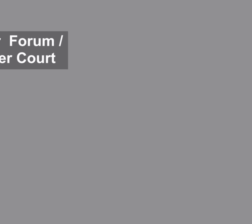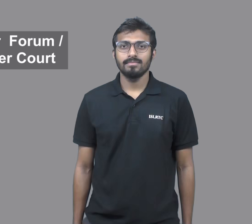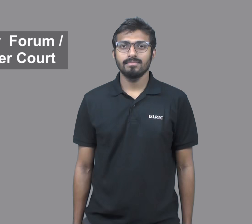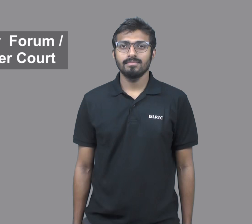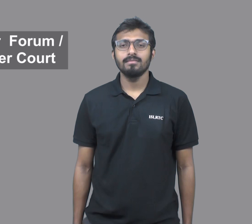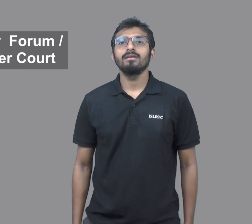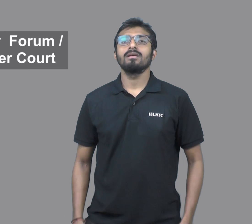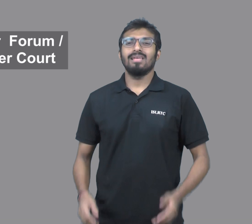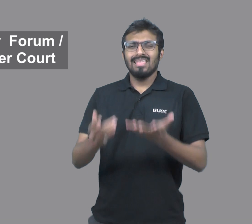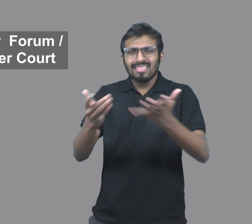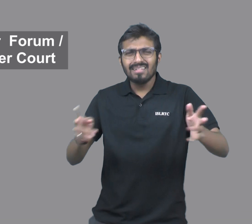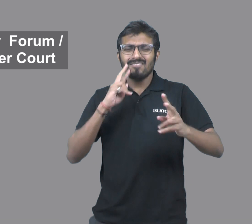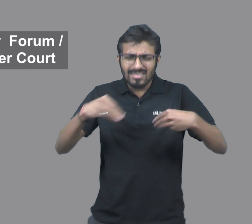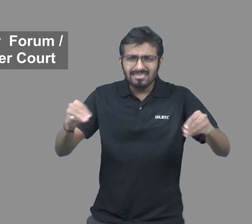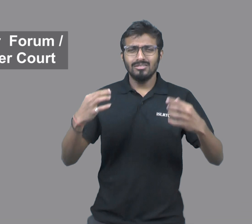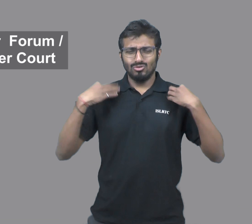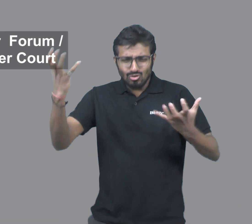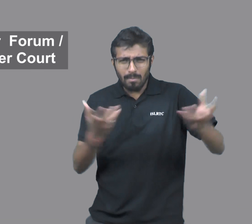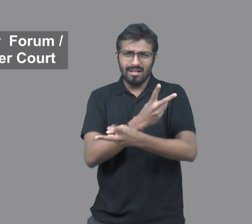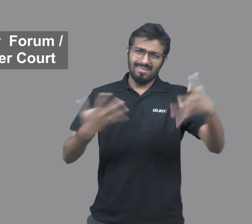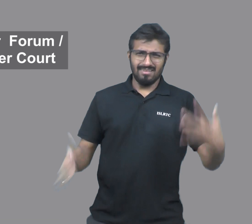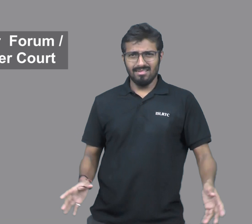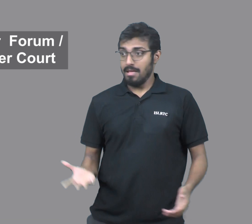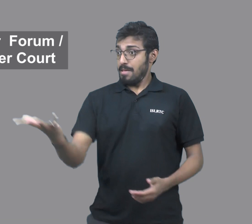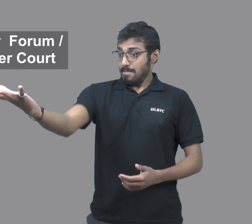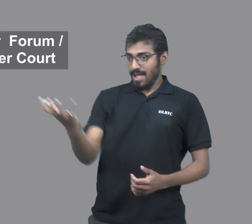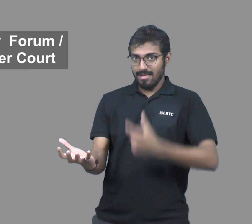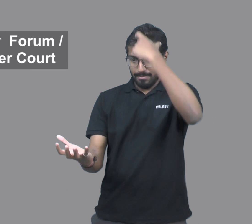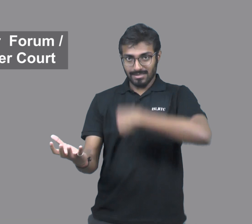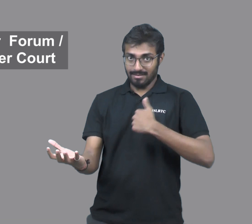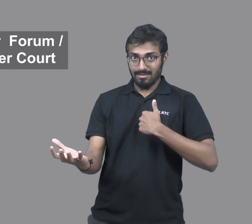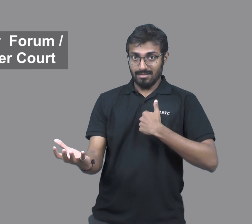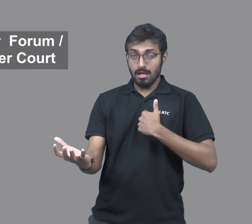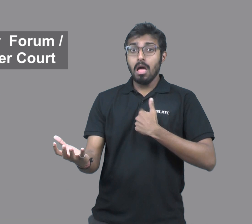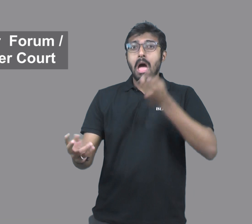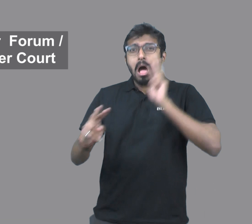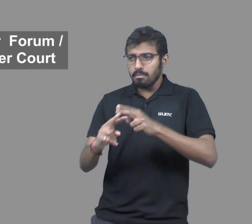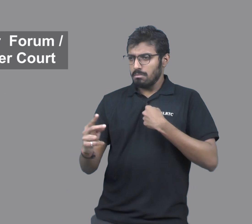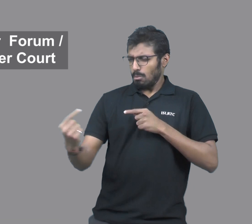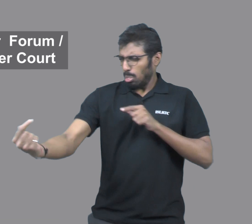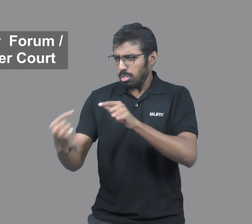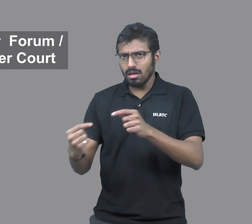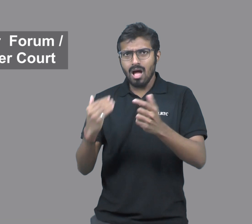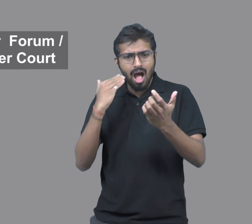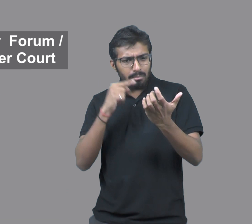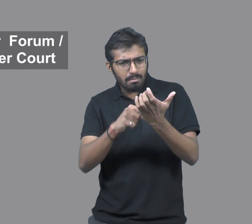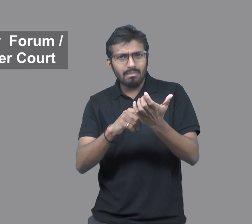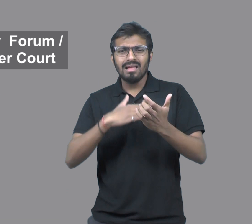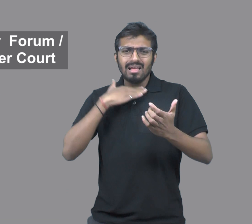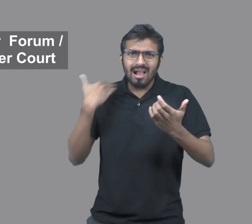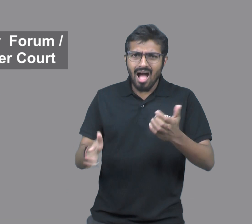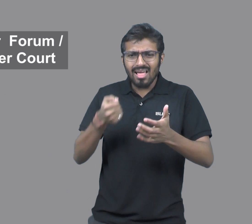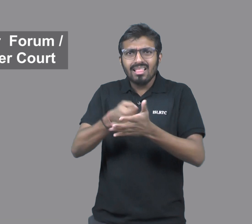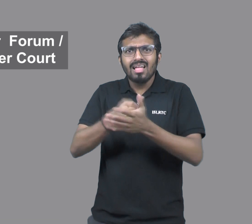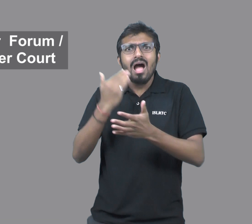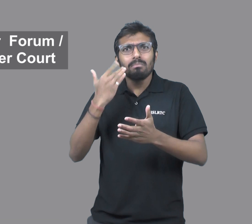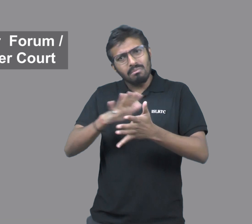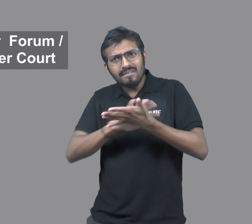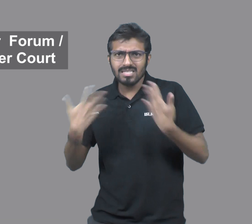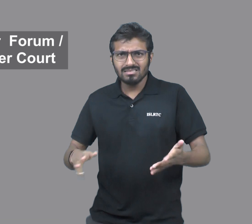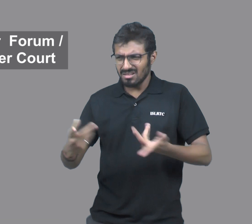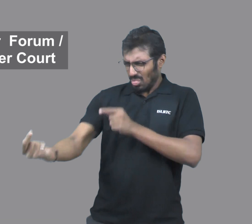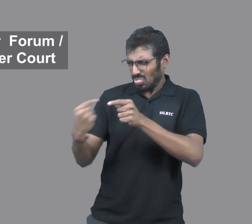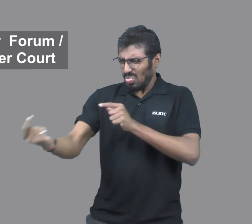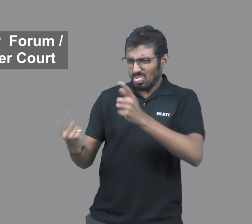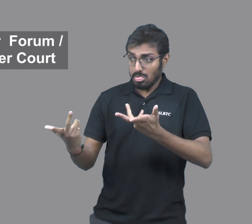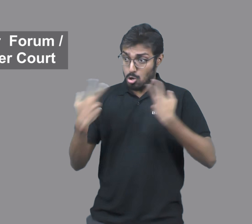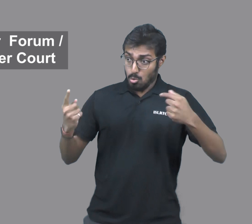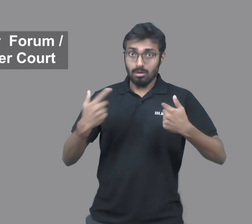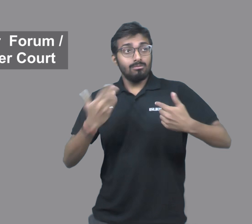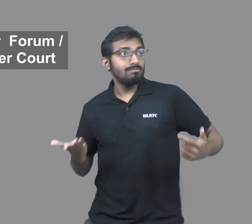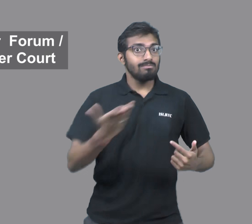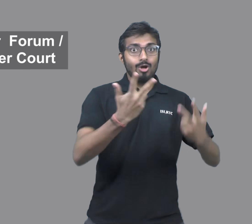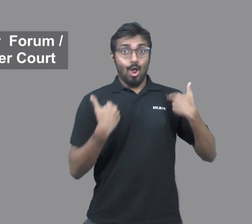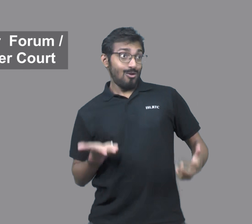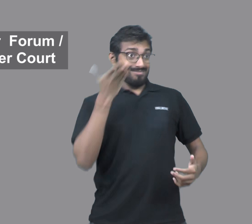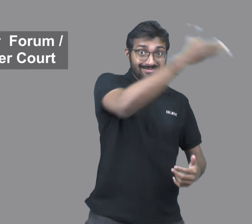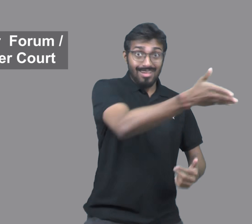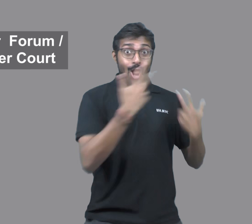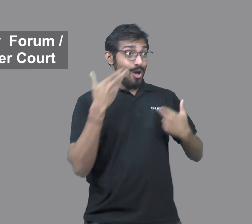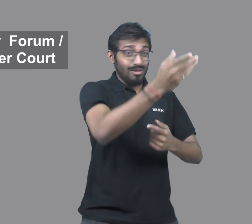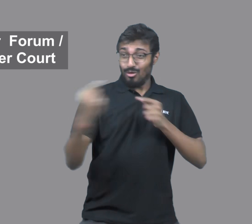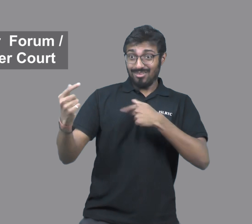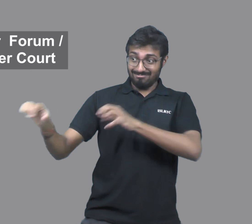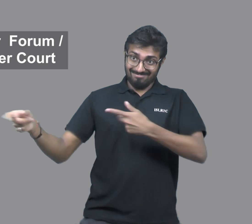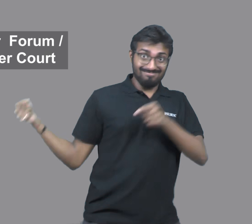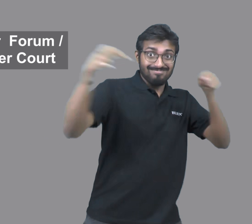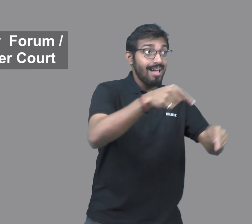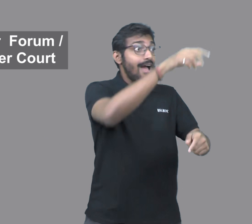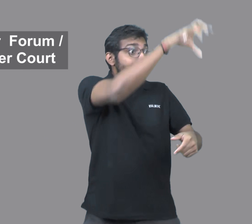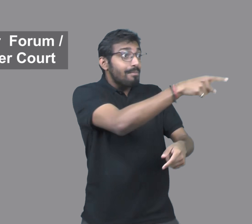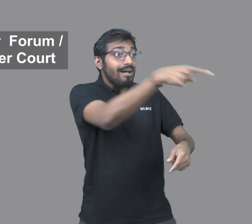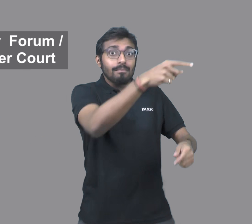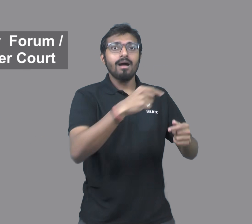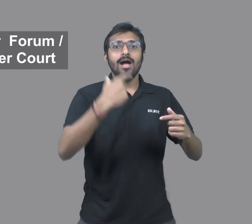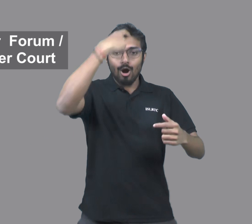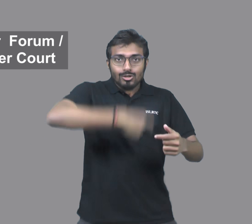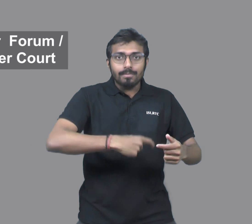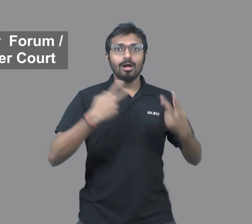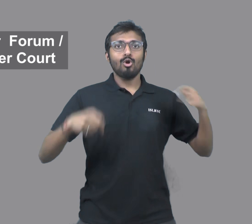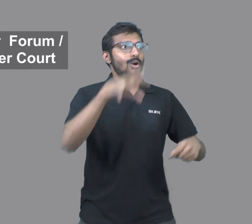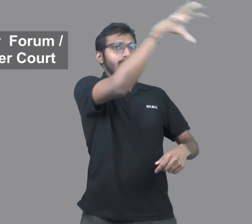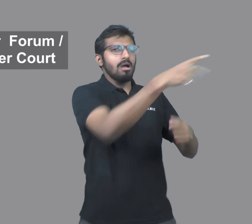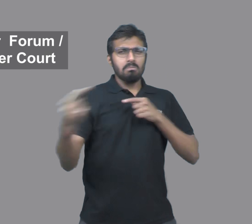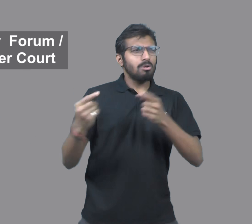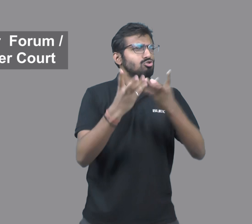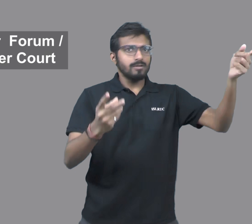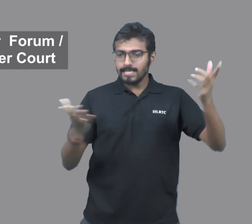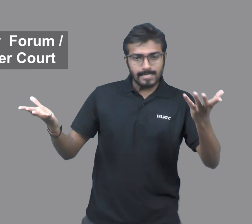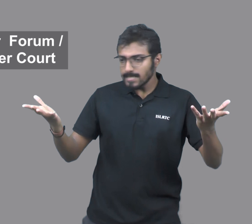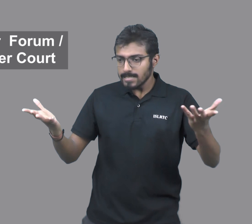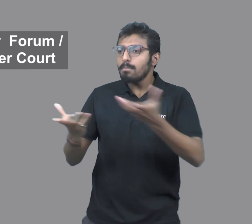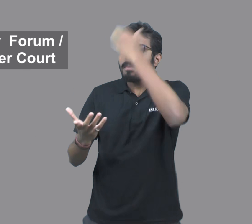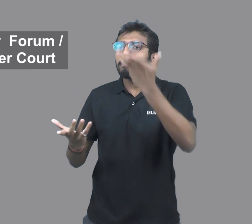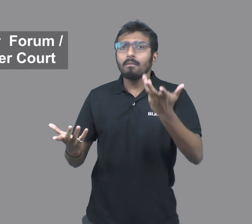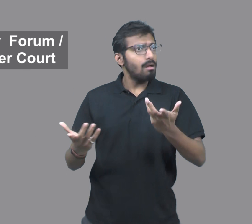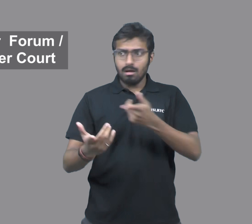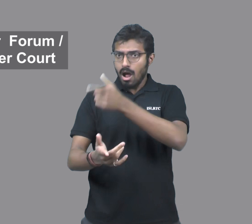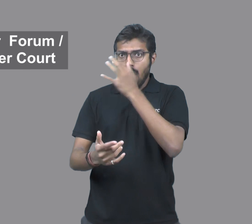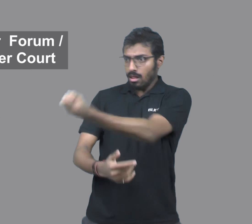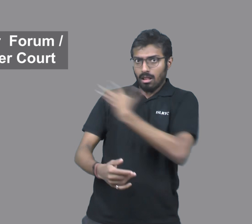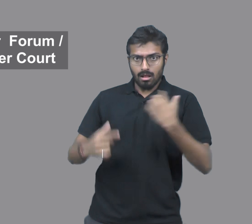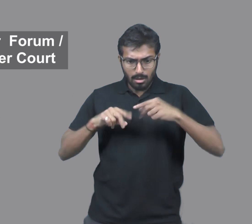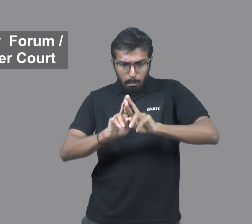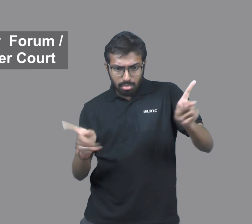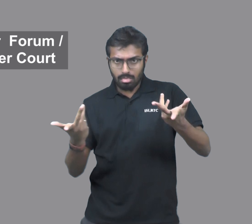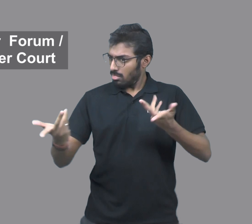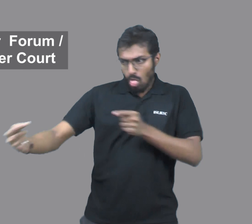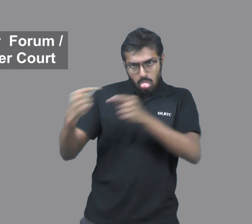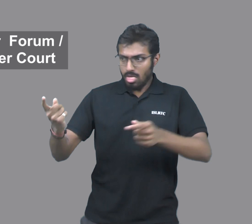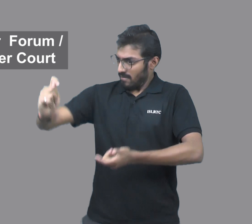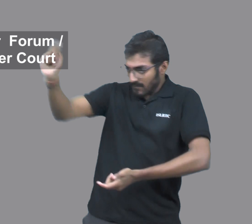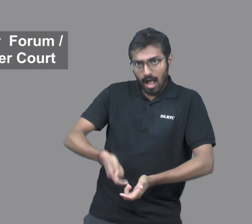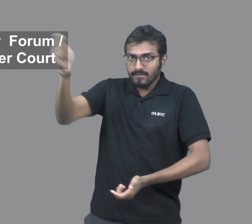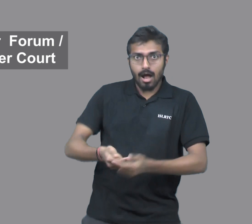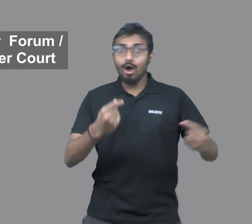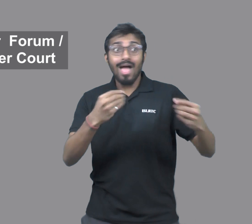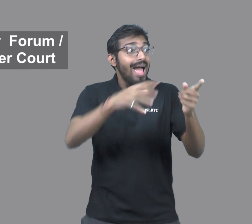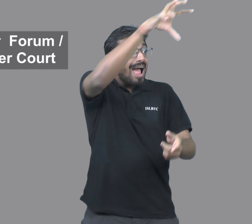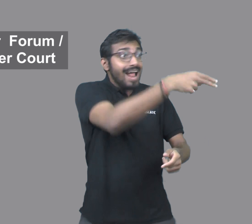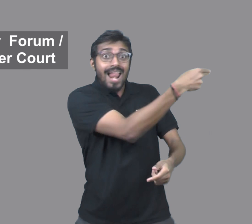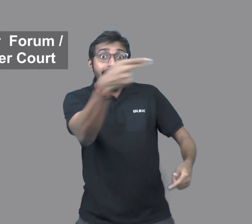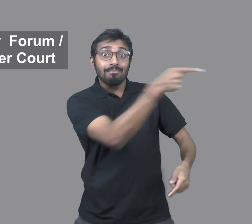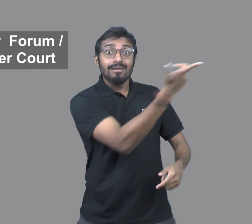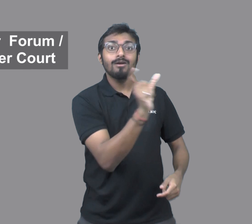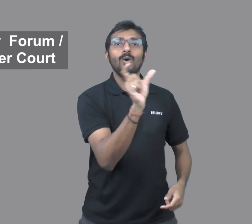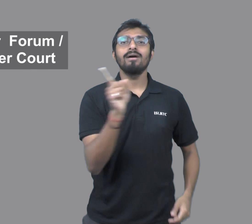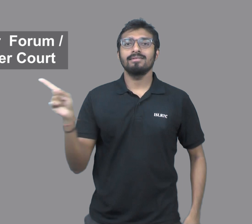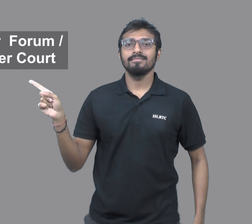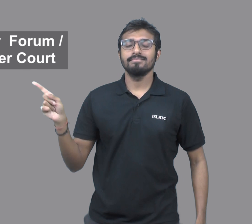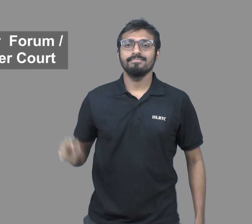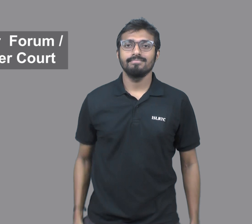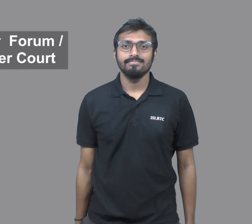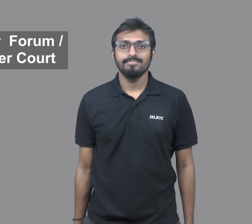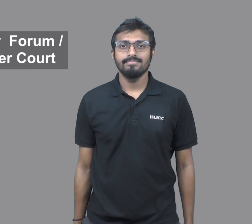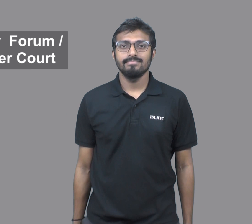Consumer Forum or Consumer Court